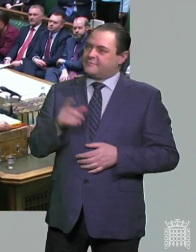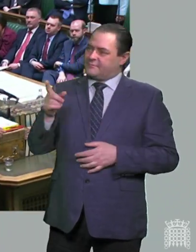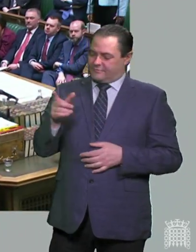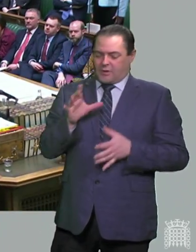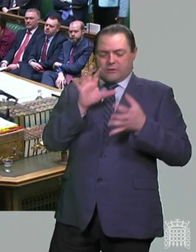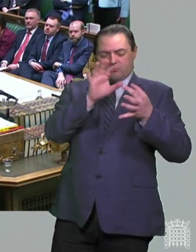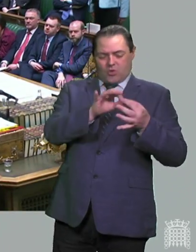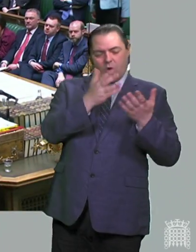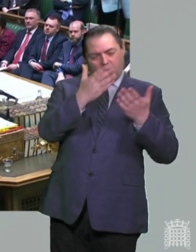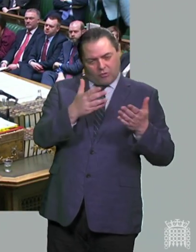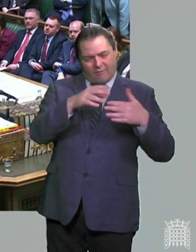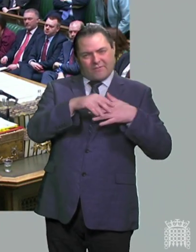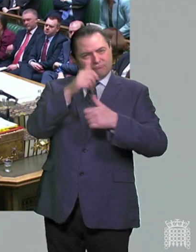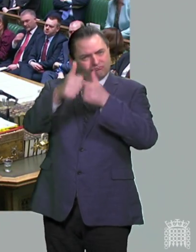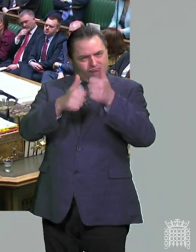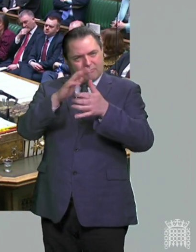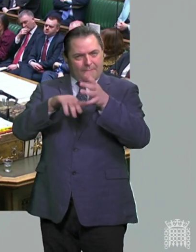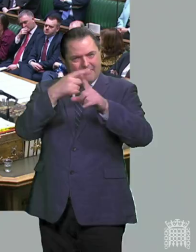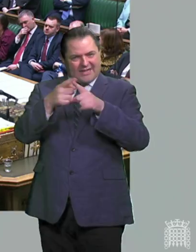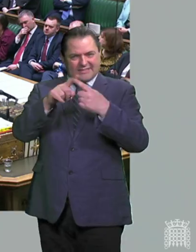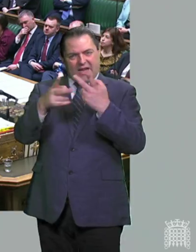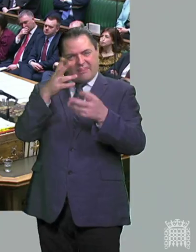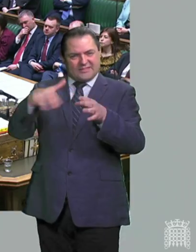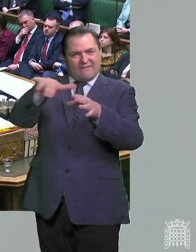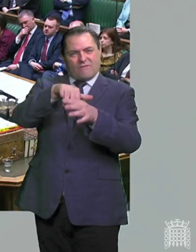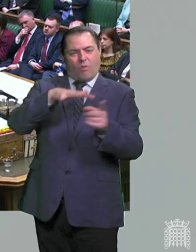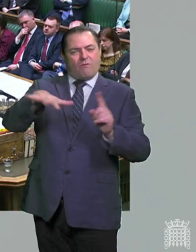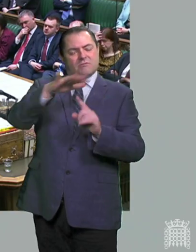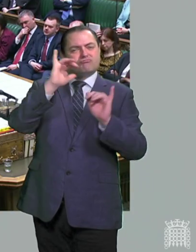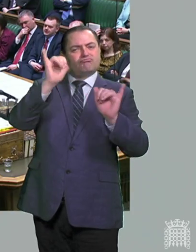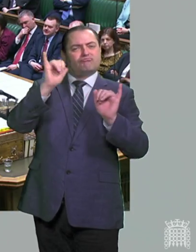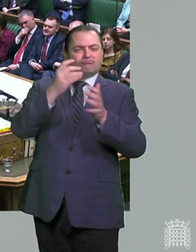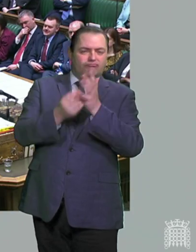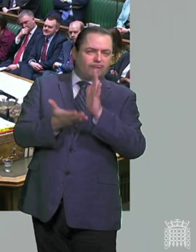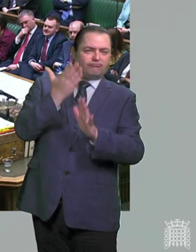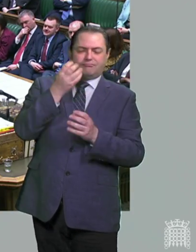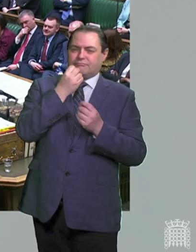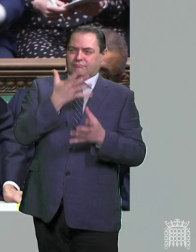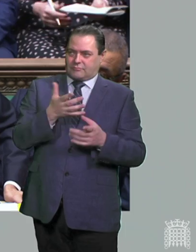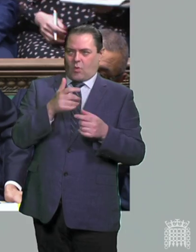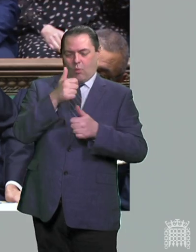I join my honourable Friend in paying tribute to Max and everyone else taking part in this fantastic initiative.